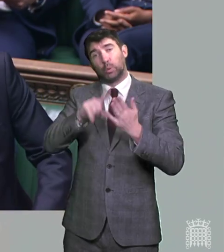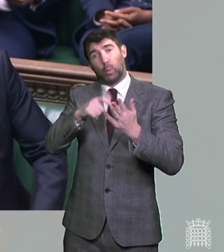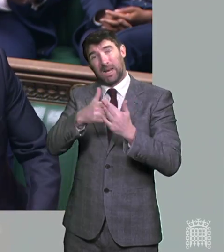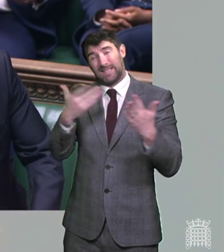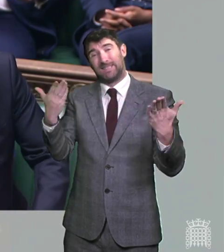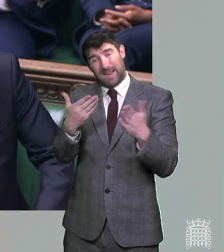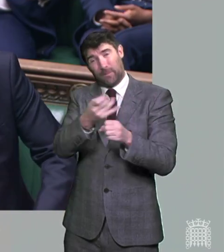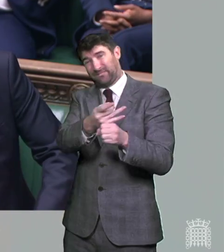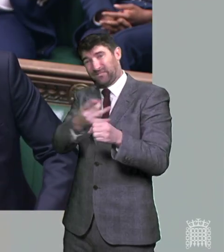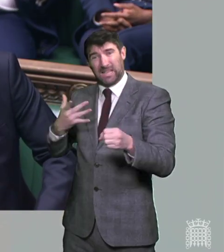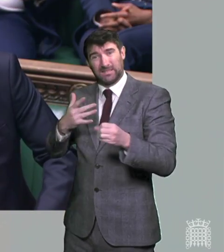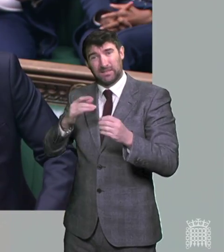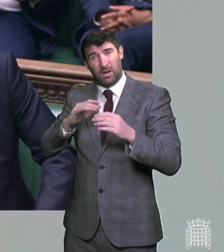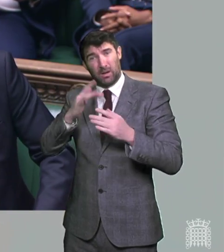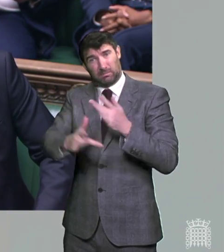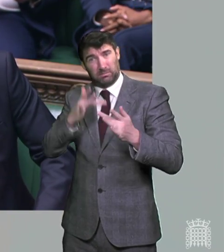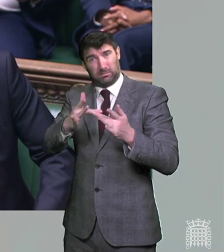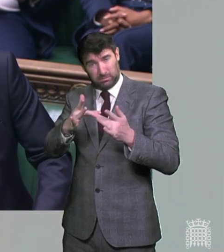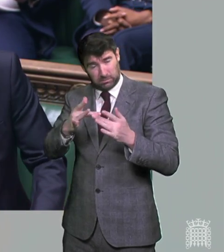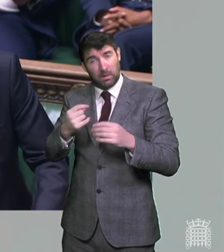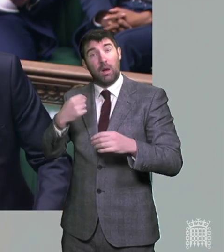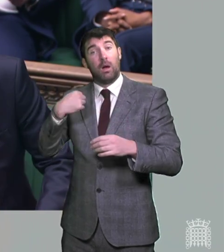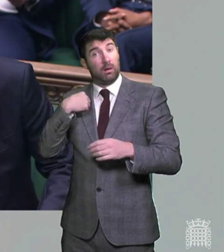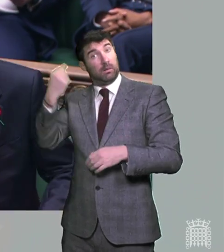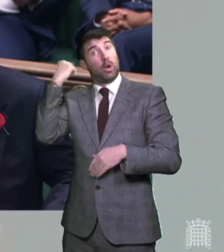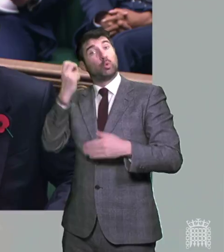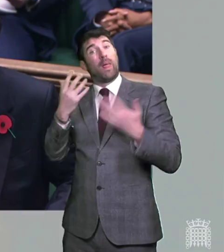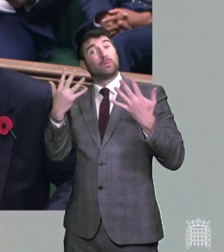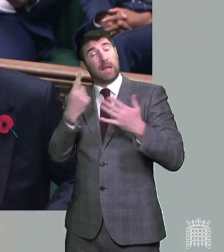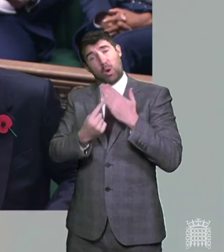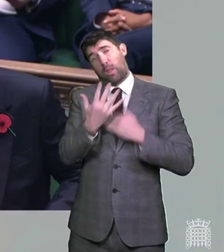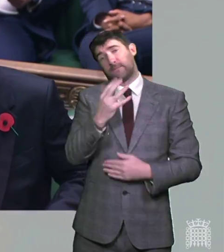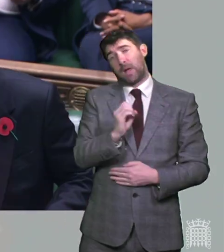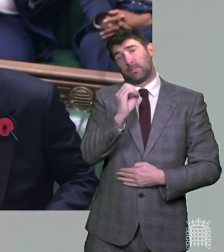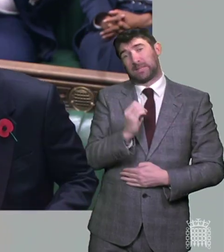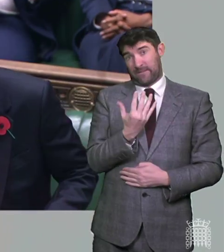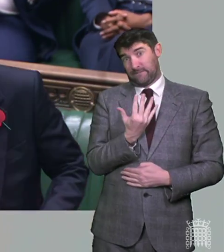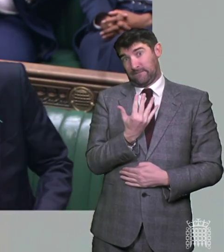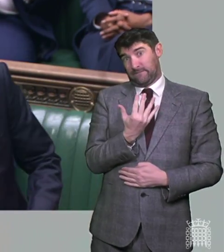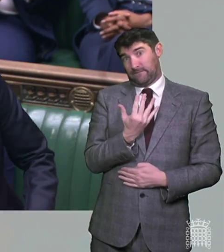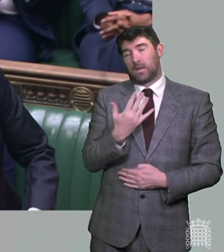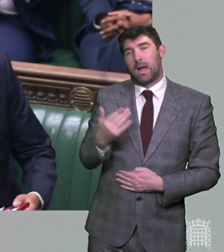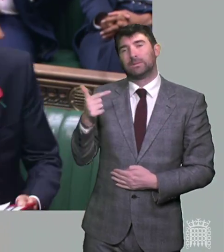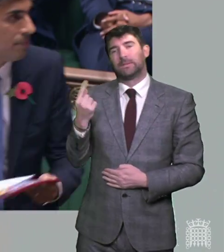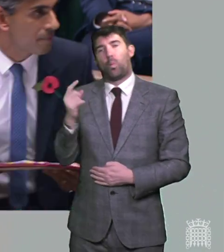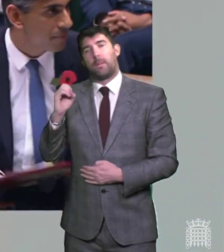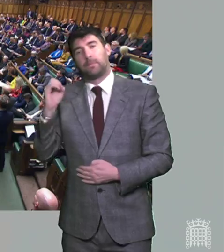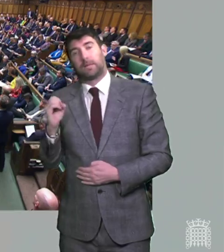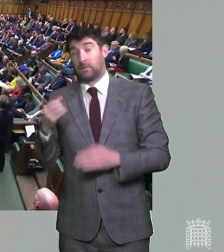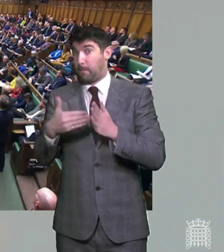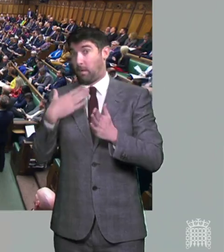I am pleased to tell my honourable Friend that we will be launching a procurement process to provide gigabit coverage for his area in the coming weeks.